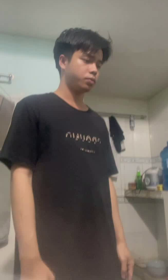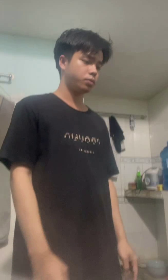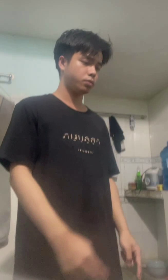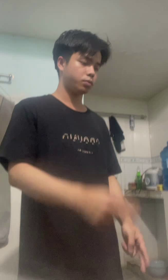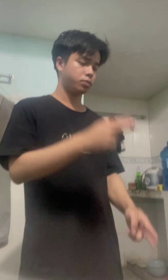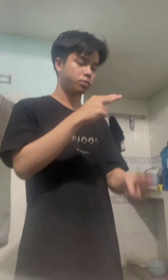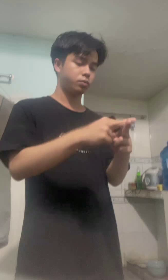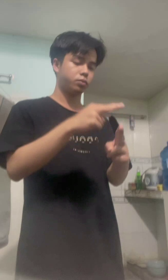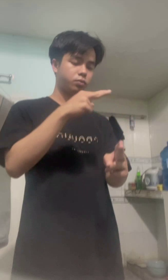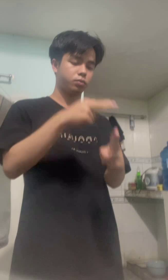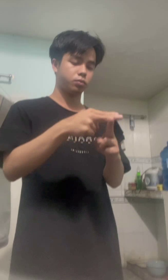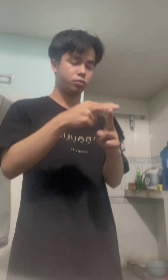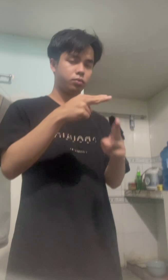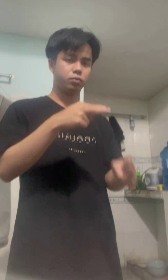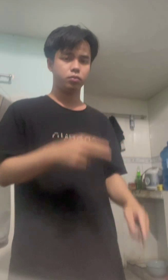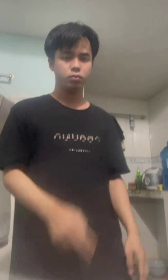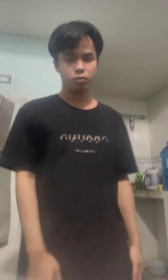yeu cau